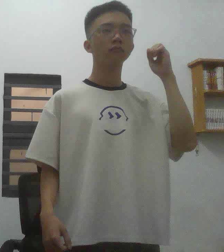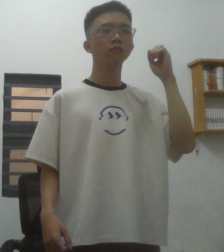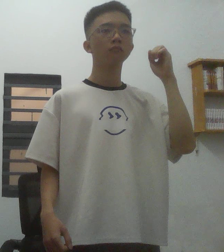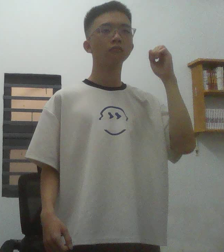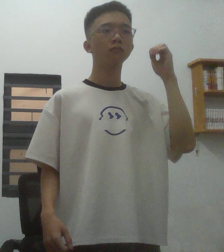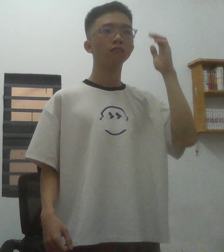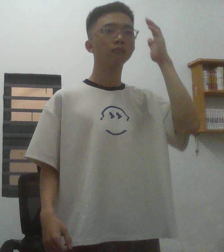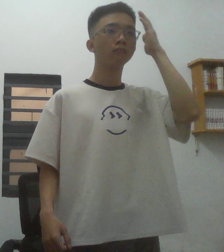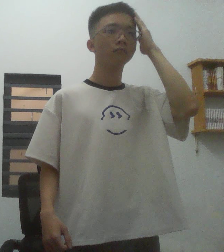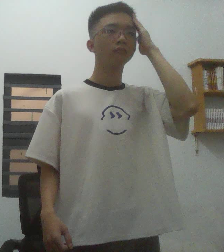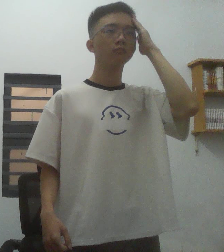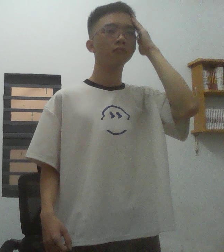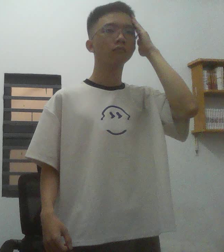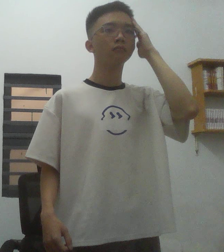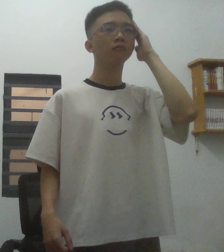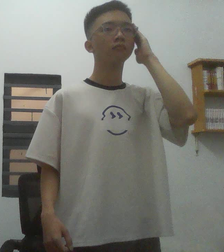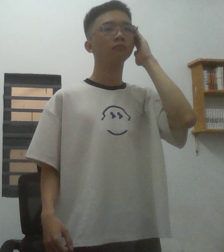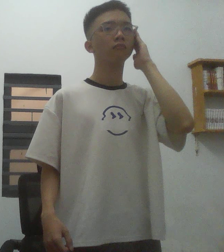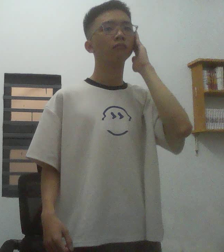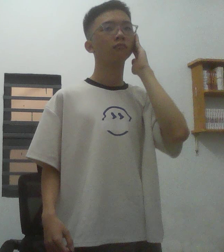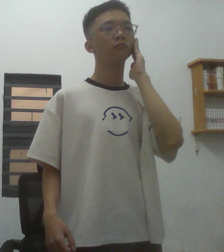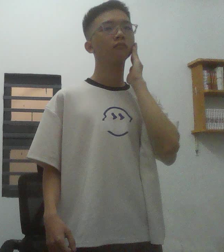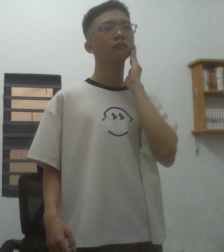dep